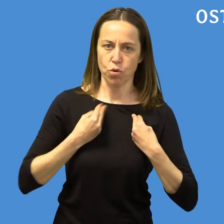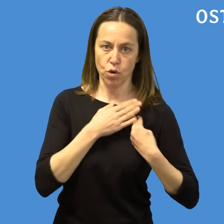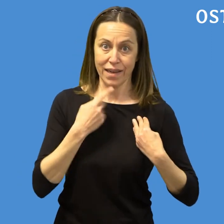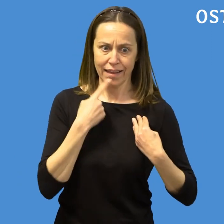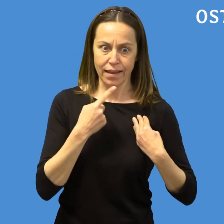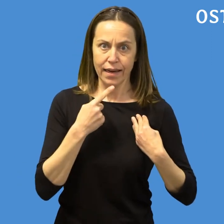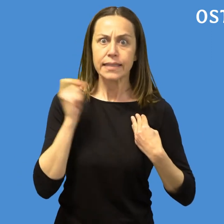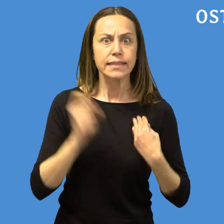querer decir